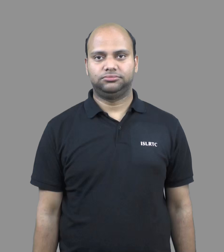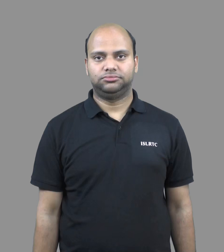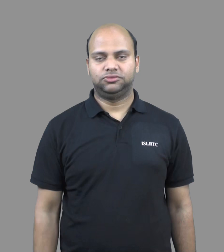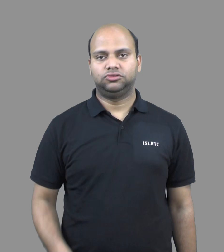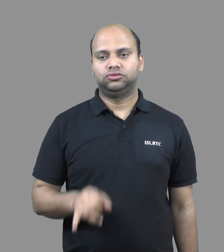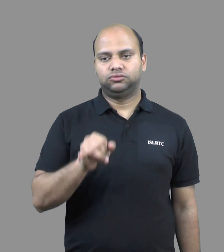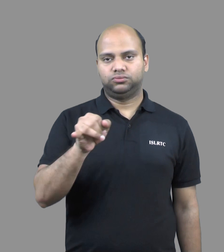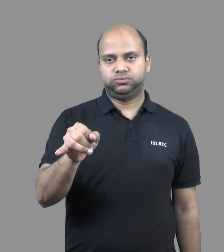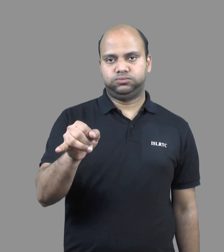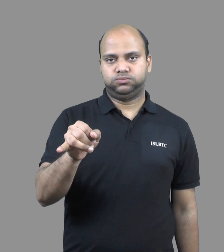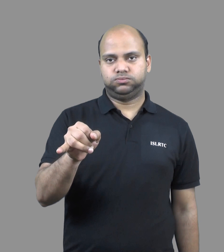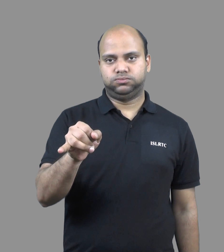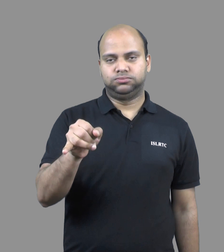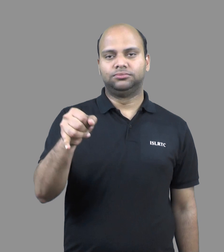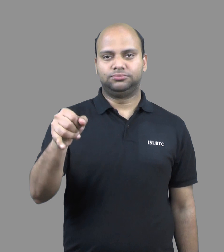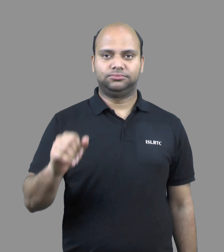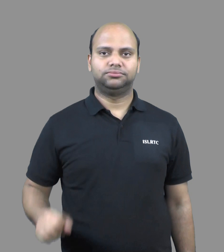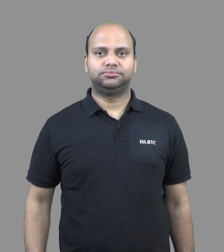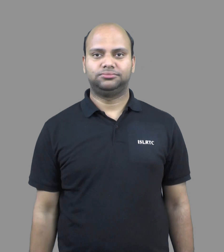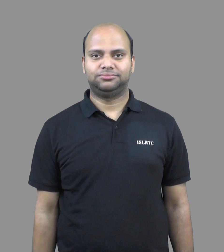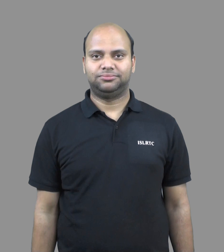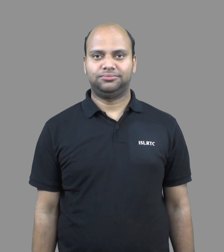Urine